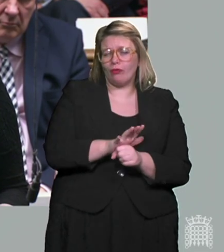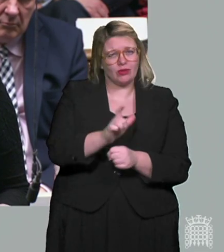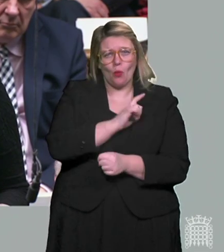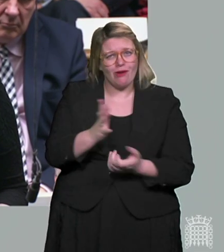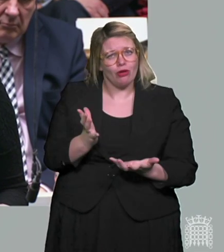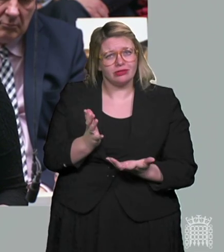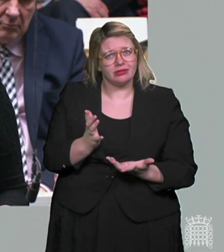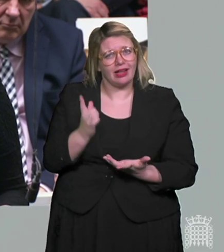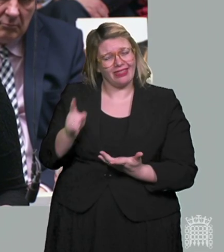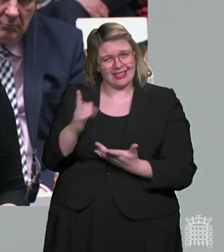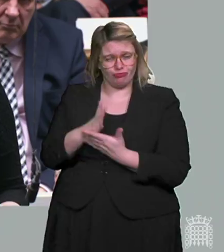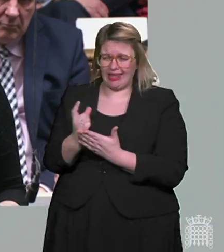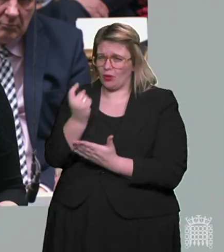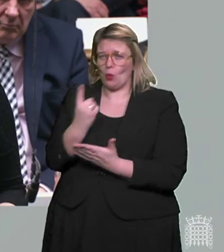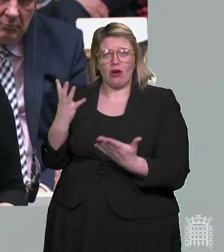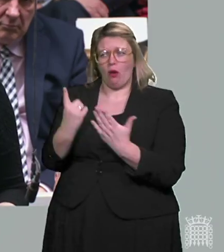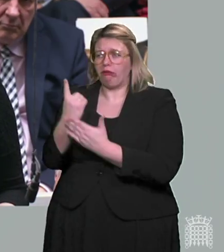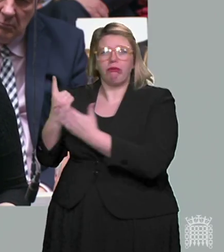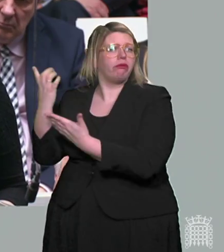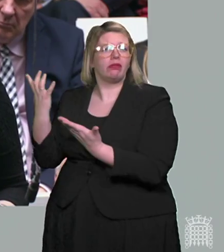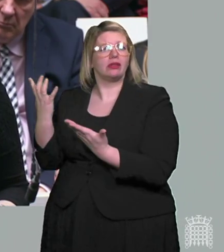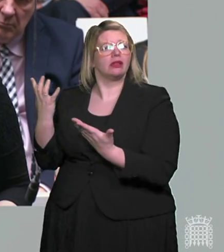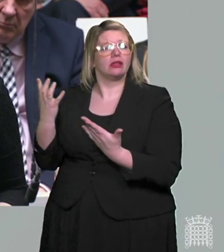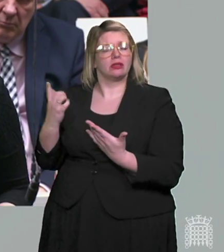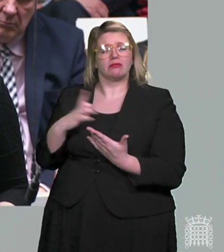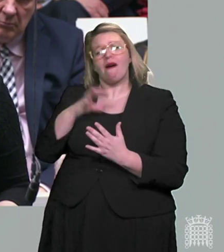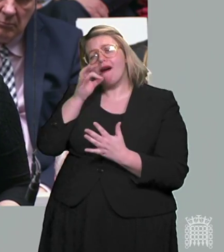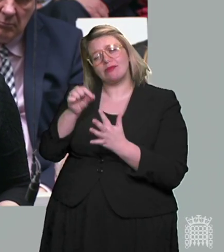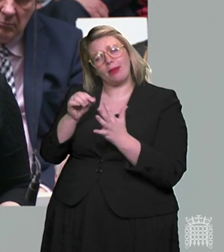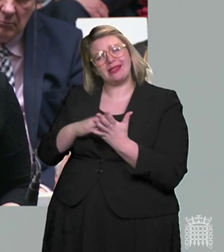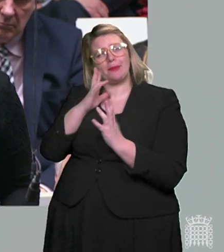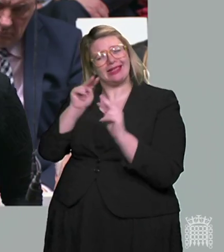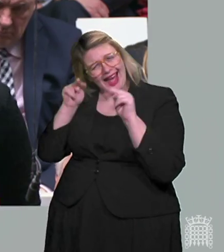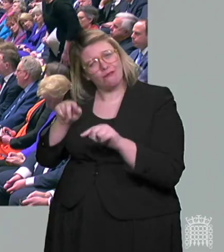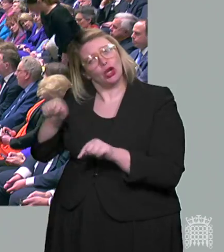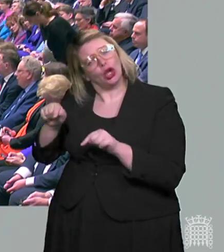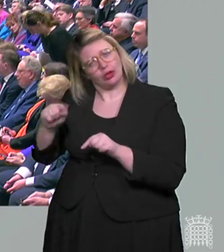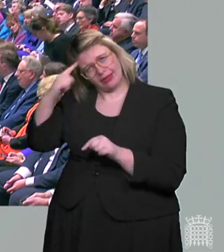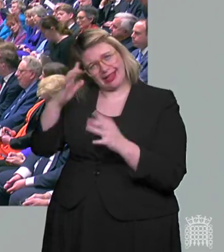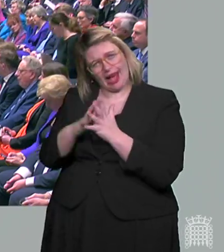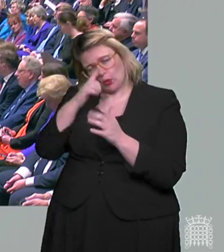Would my right honourable Friend the Prime Minister look compassionately at this situation?